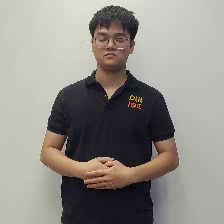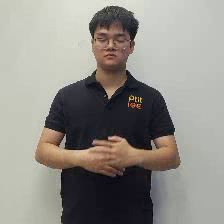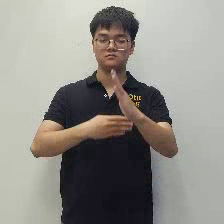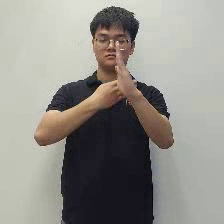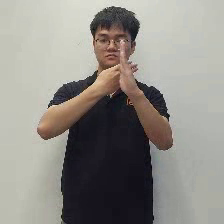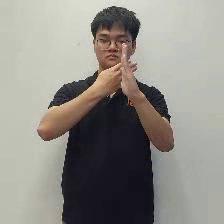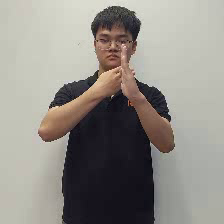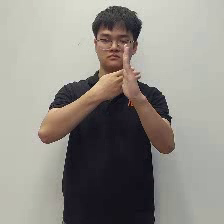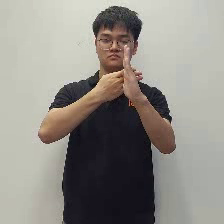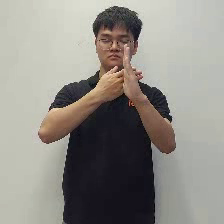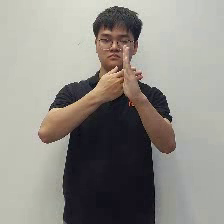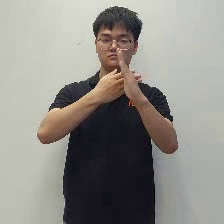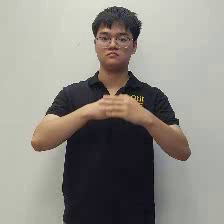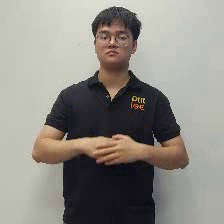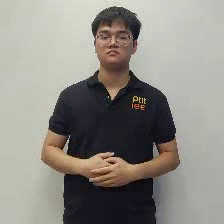Trường học